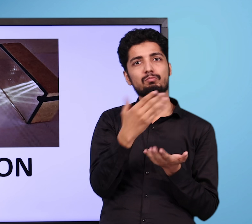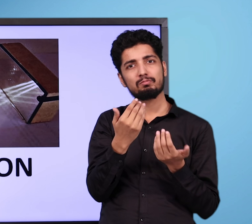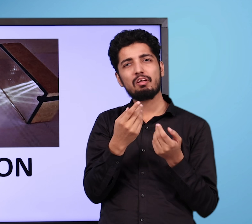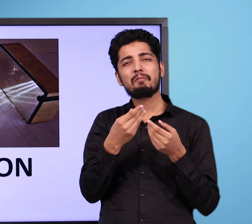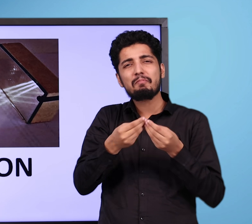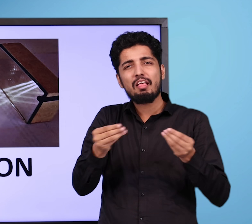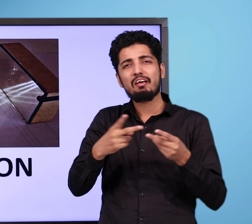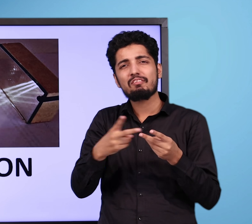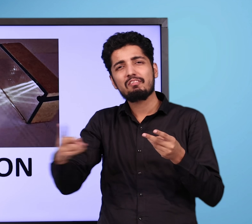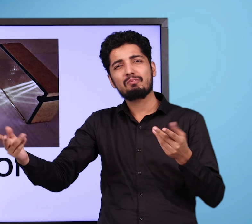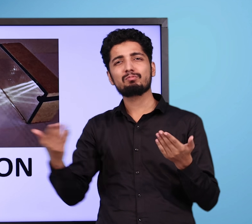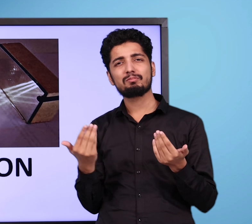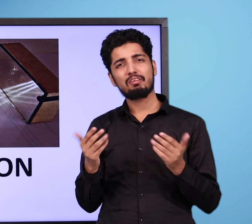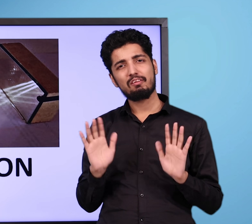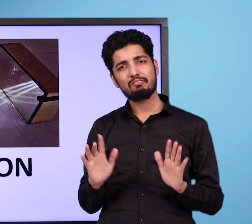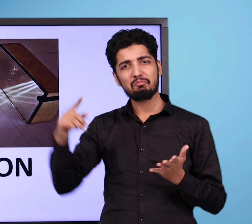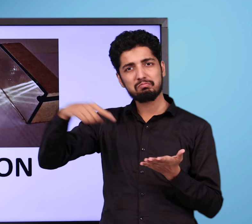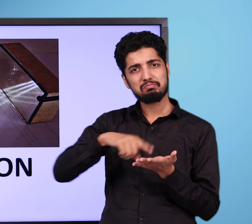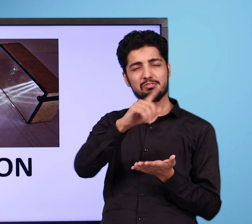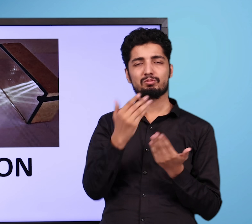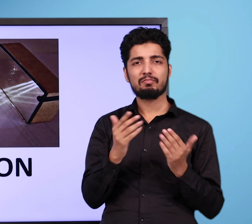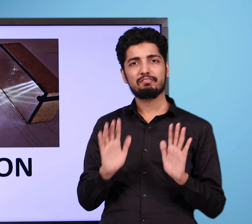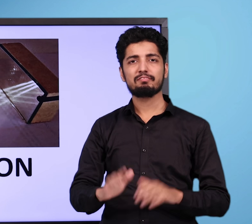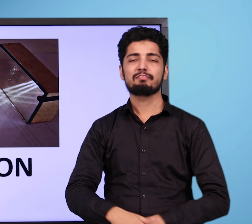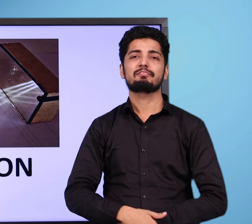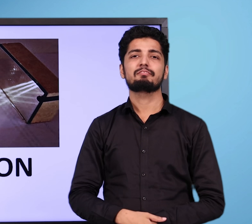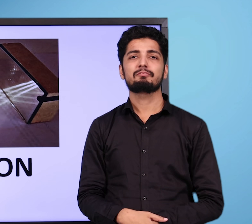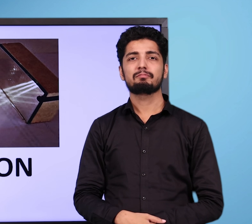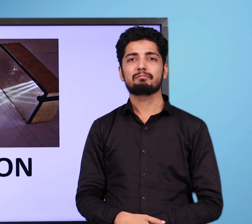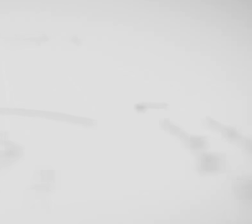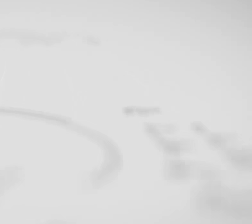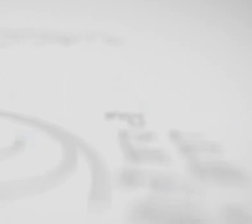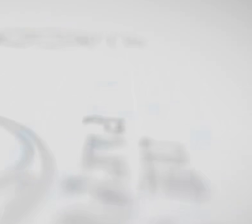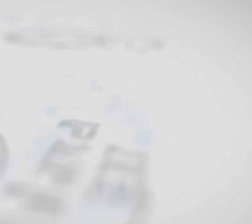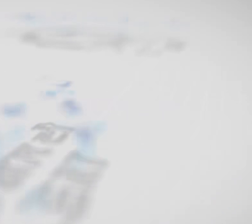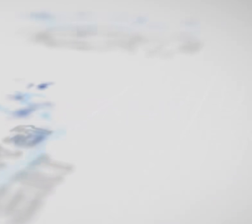can also cause reflection.